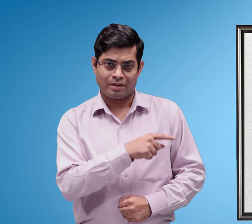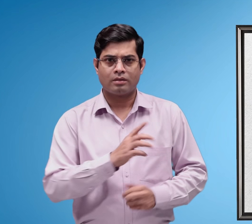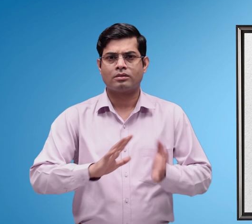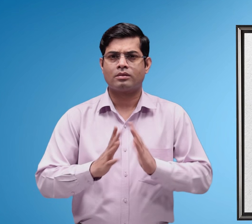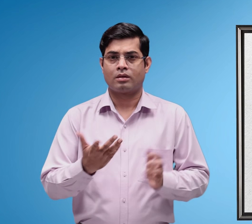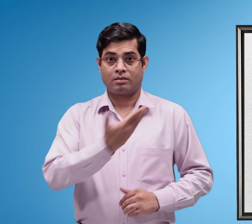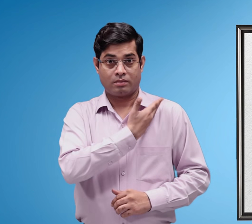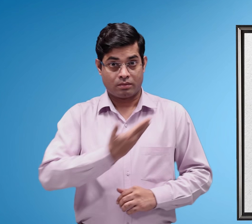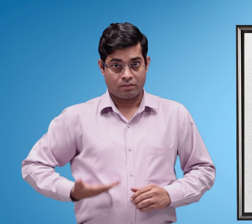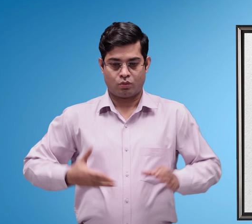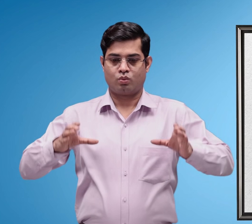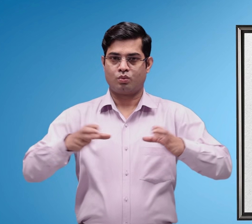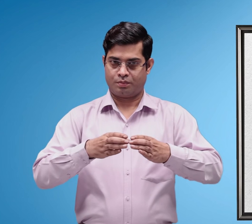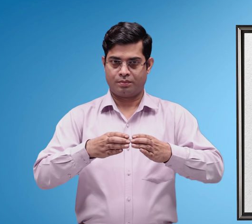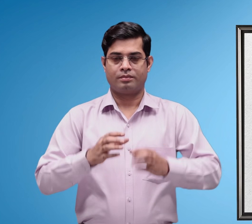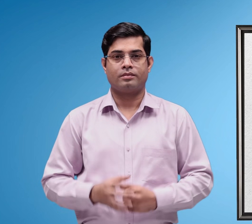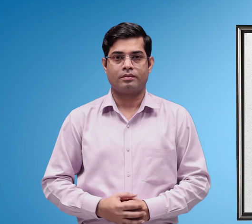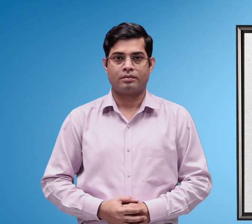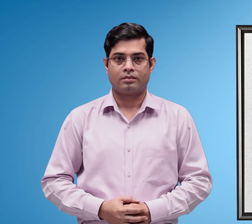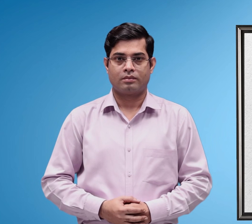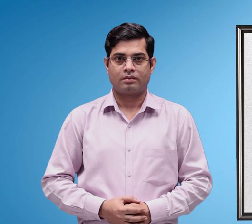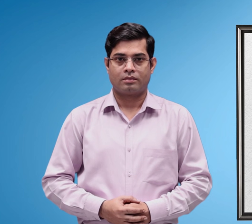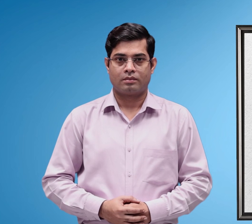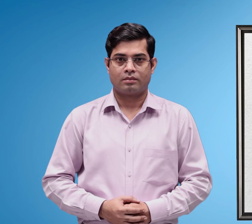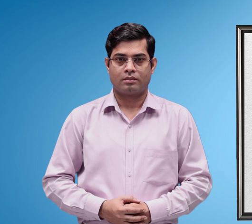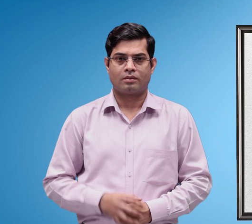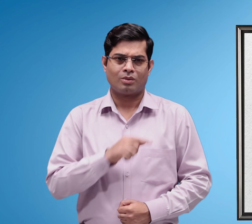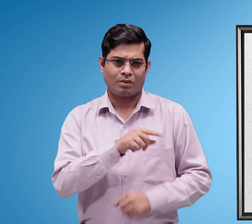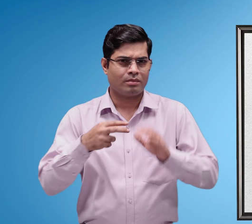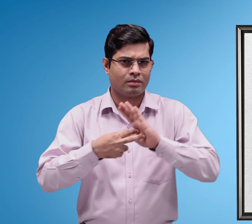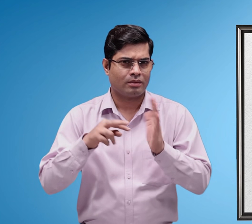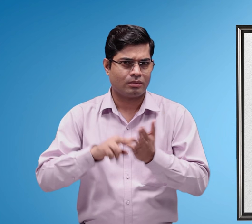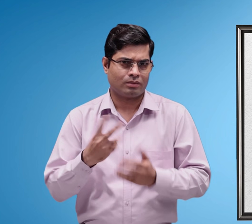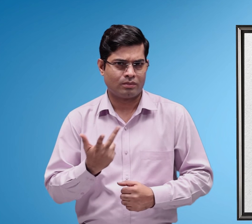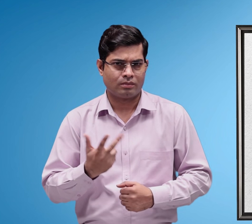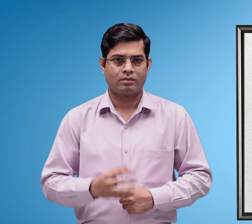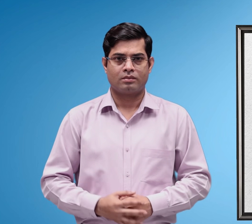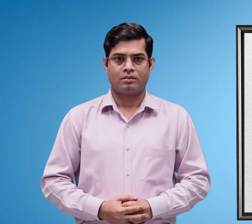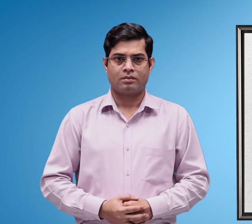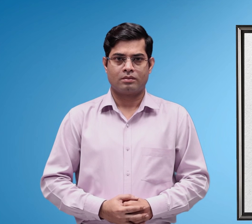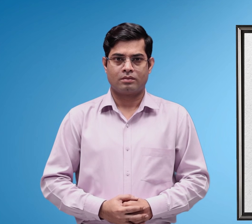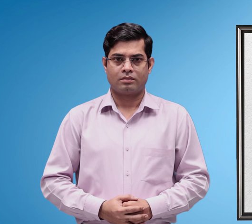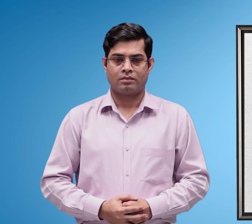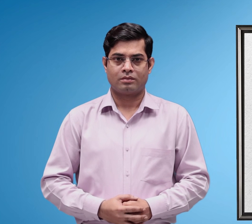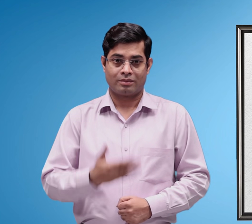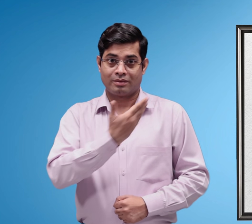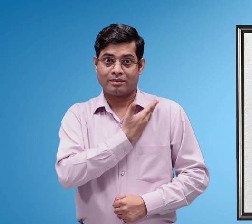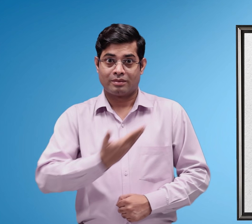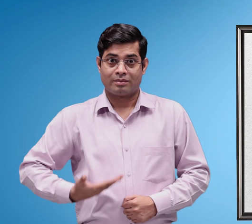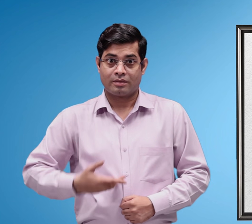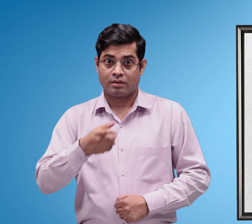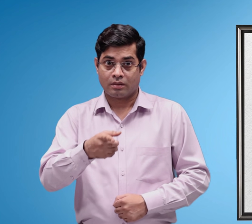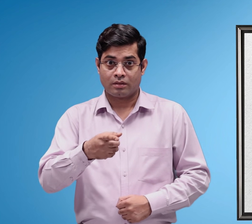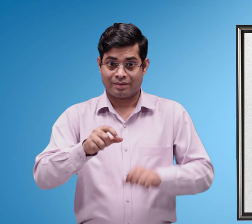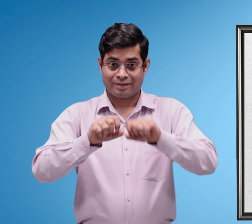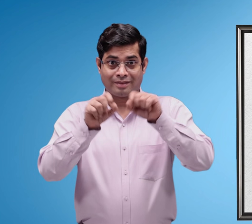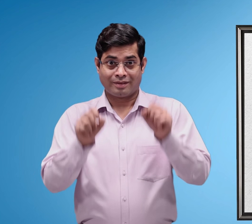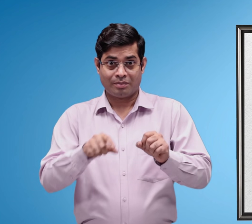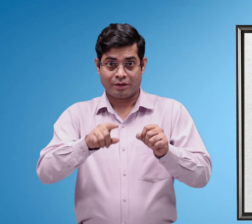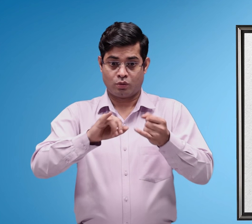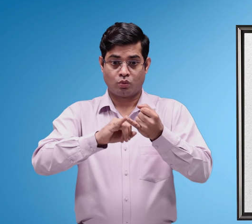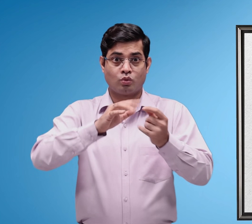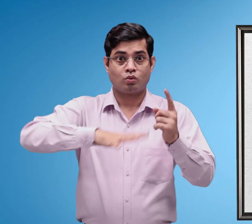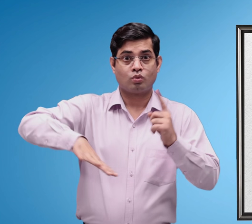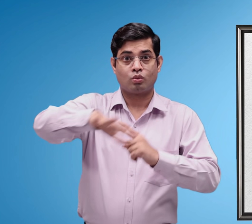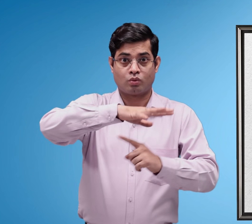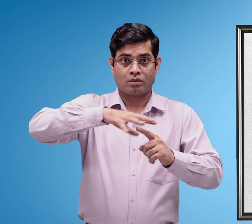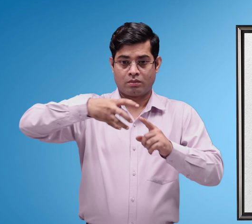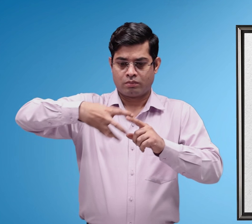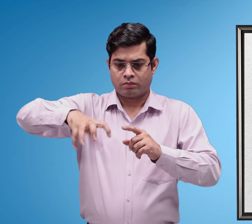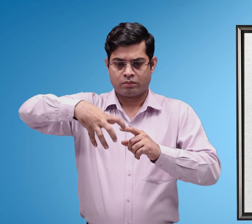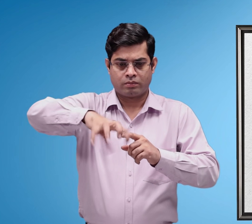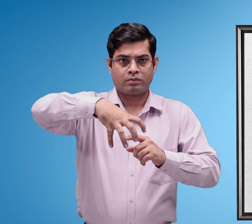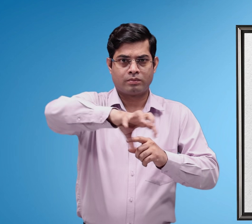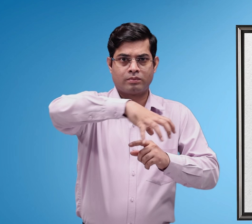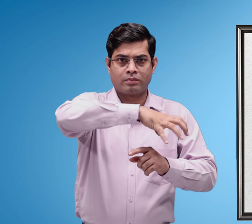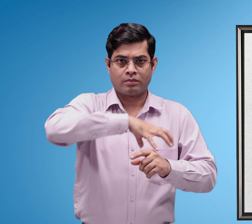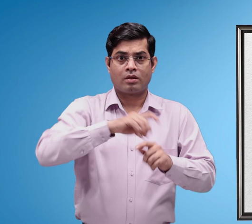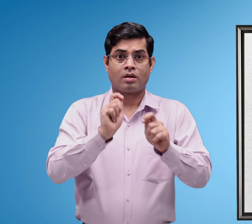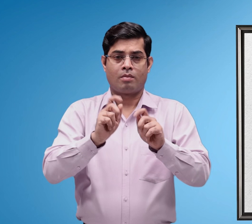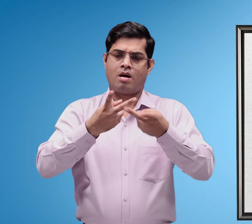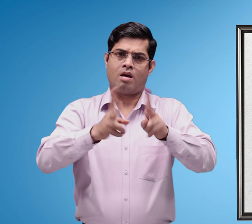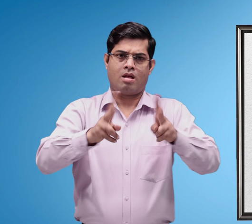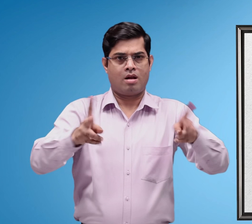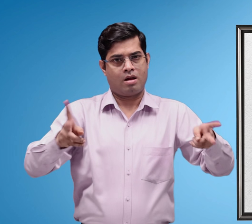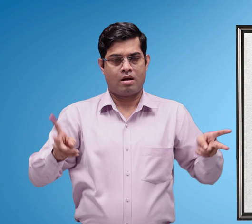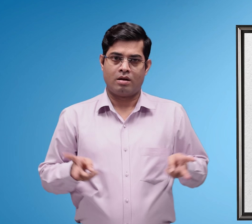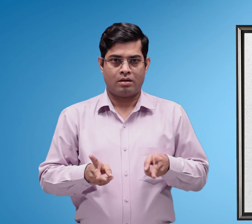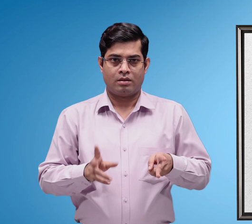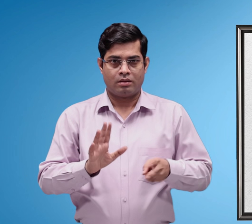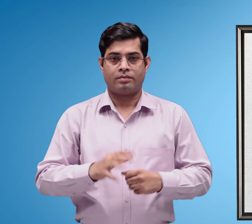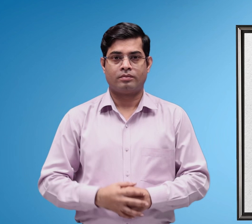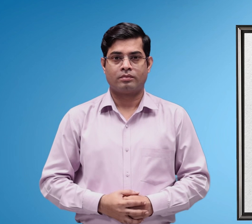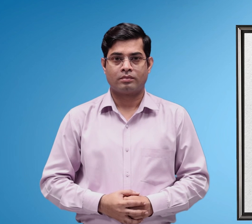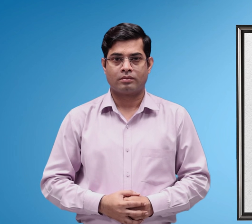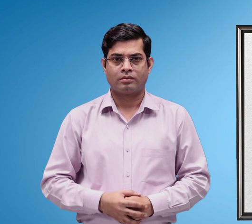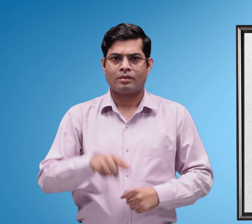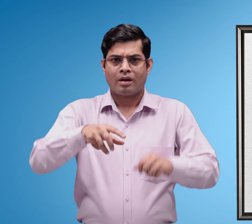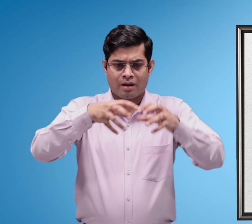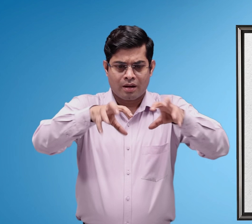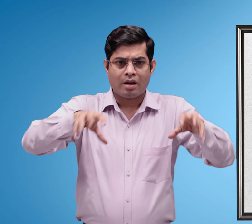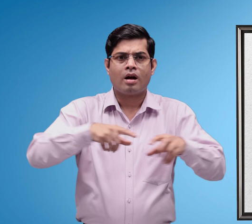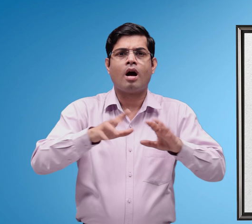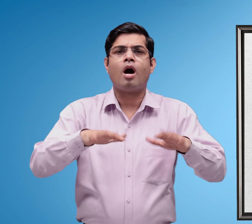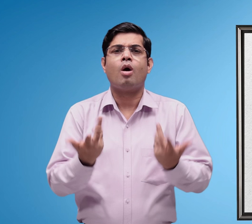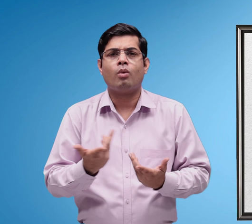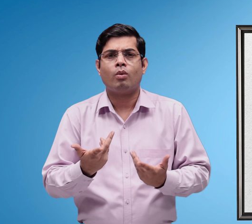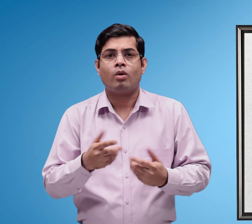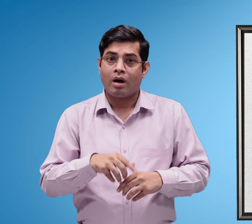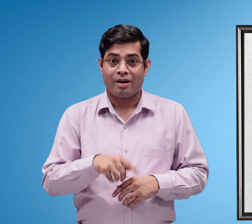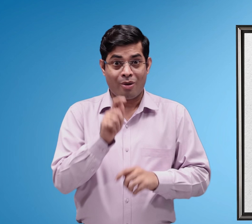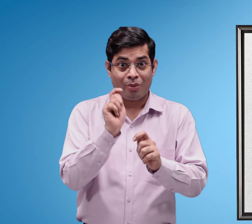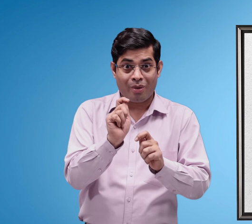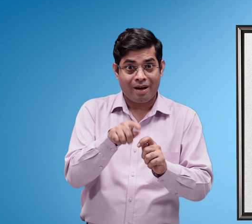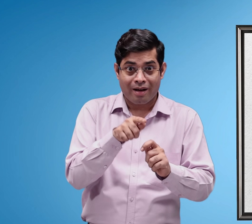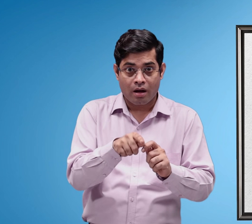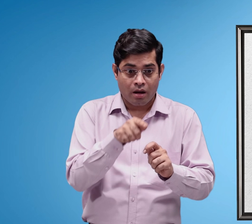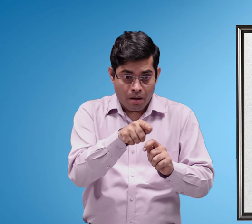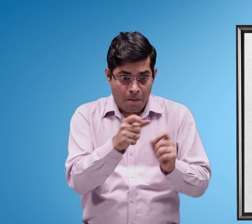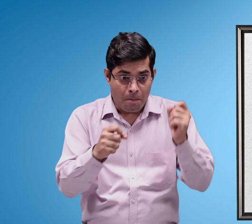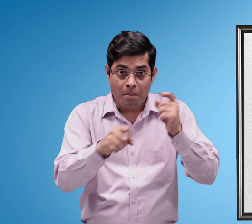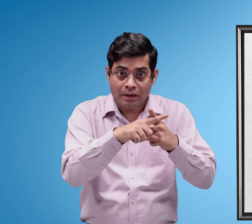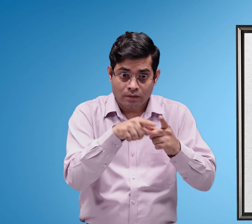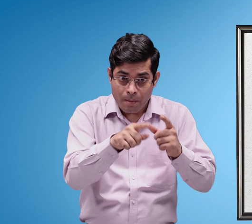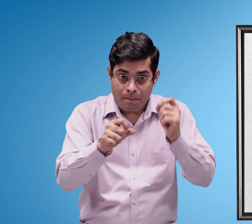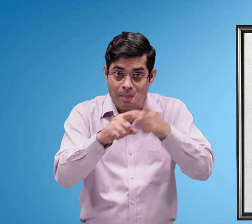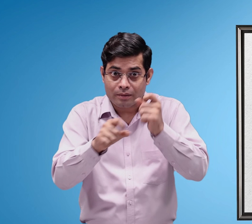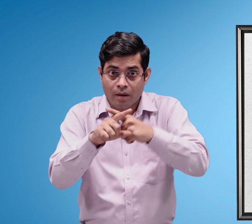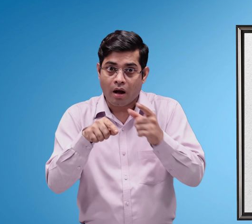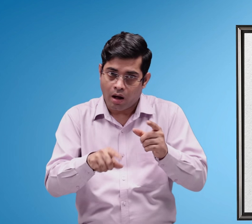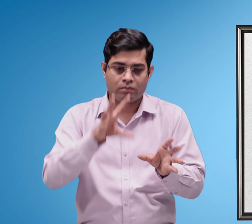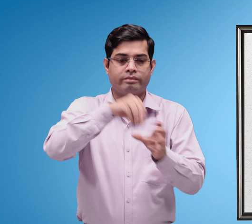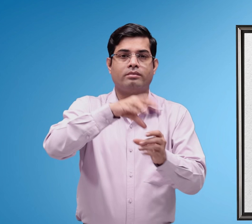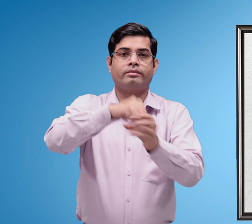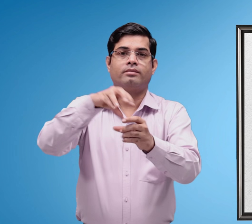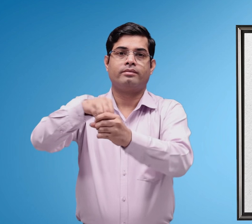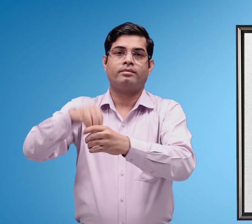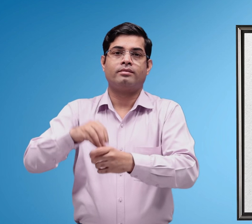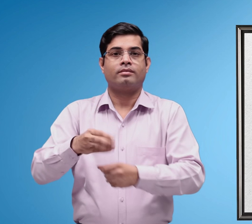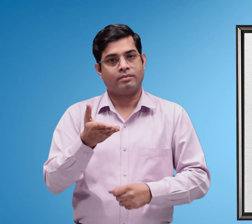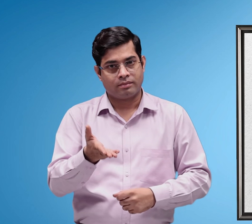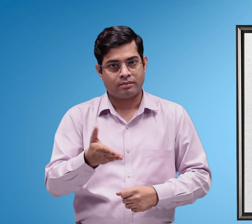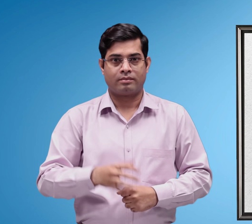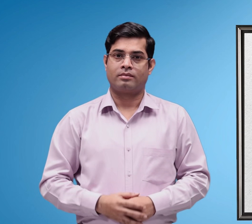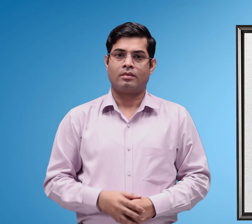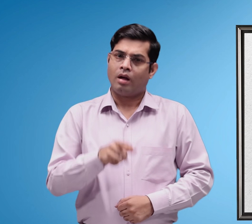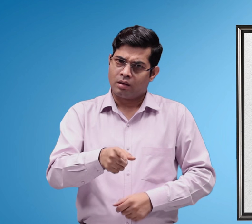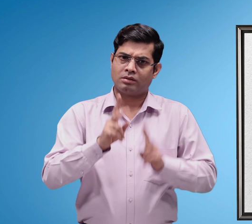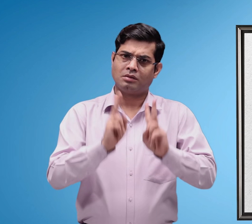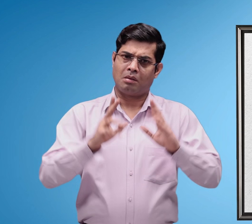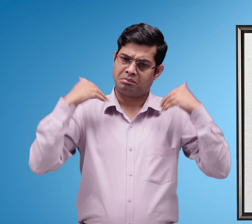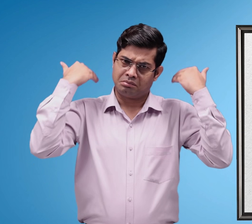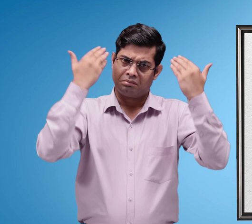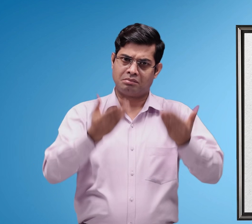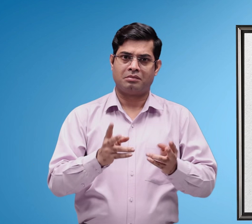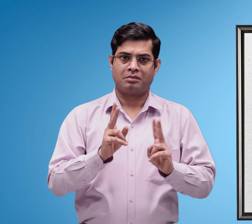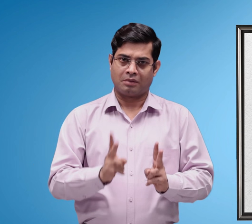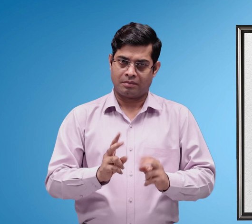caste This sign means caste. According to the caste system, society was divided into different groups depending upon the work that people did and they were supposed to remain in those groups.